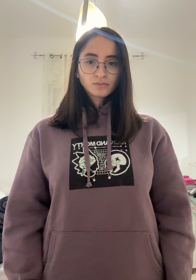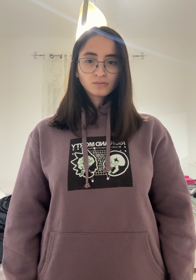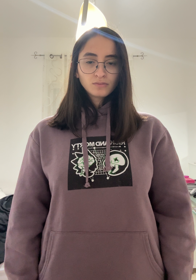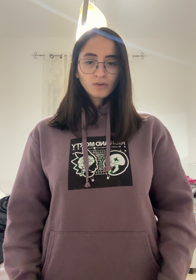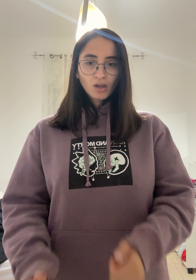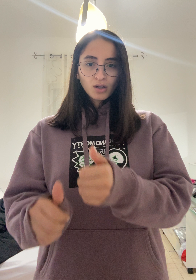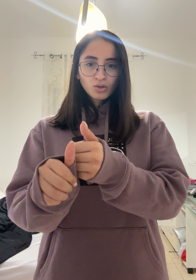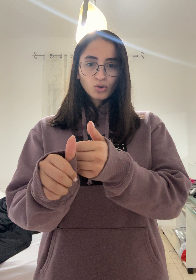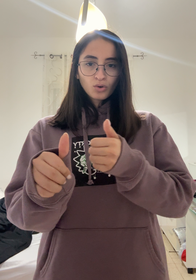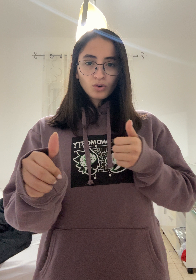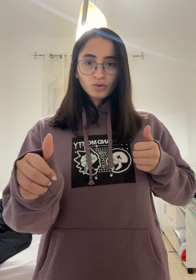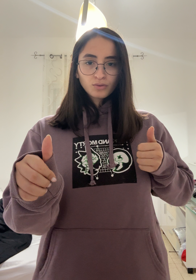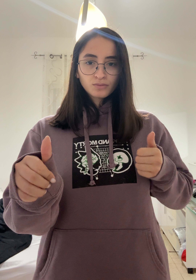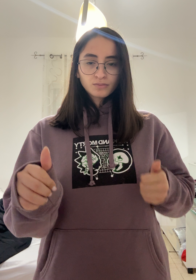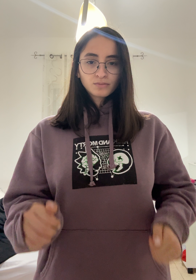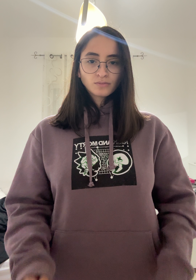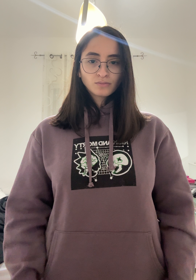תור